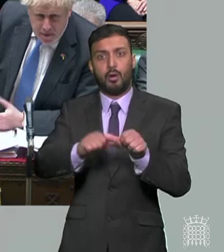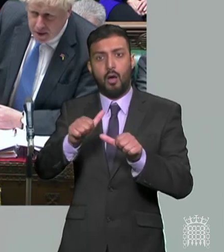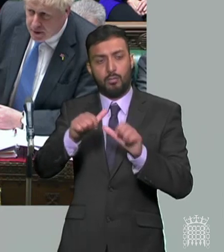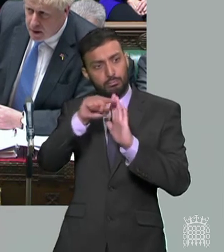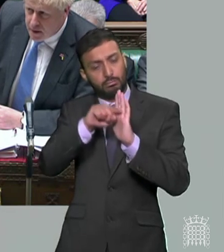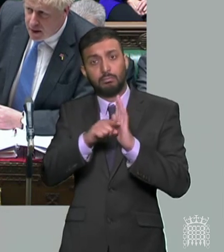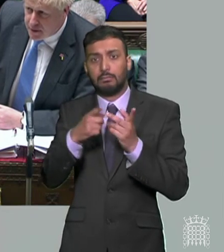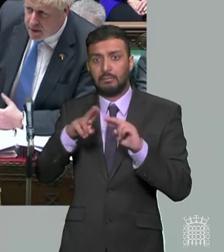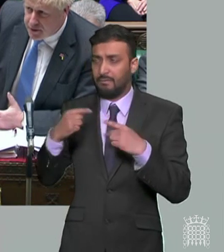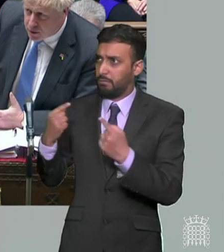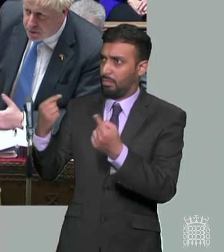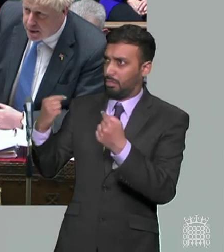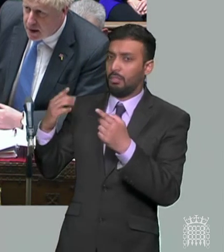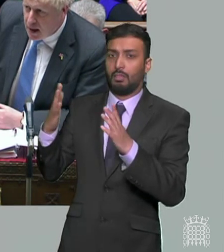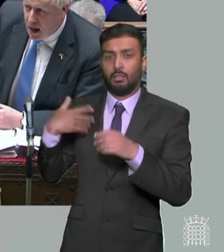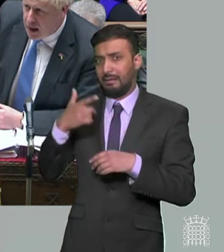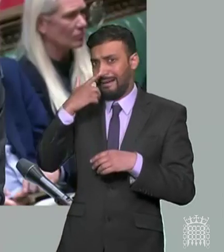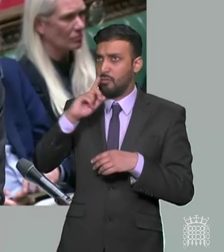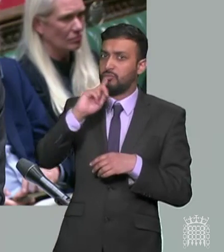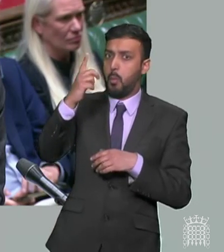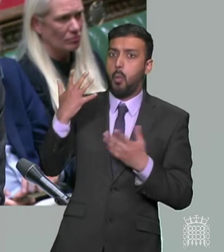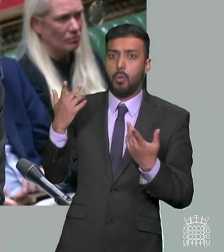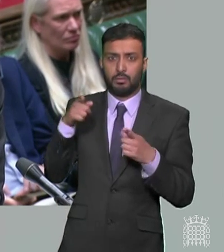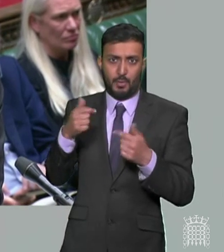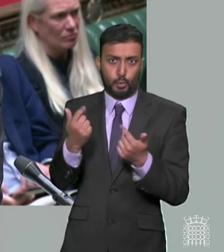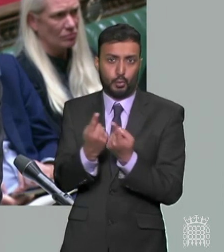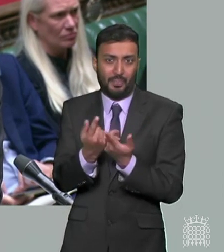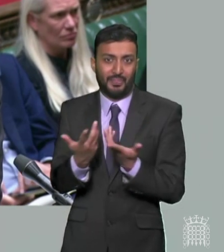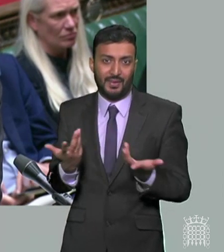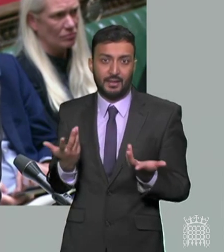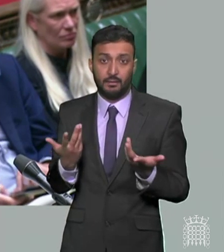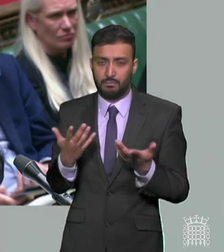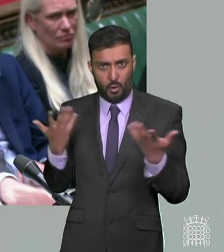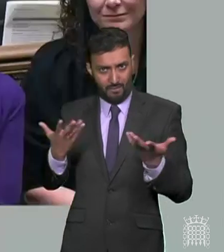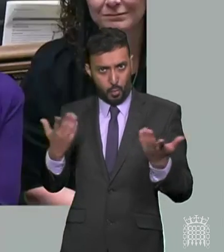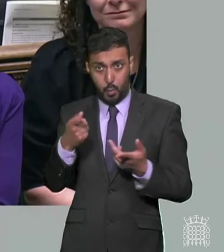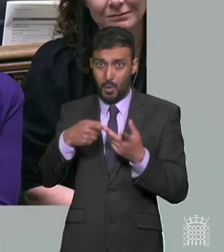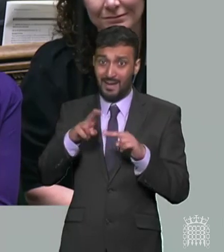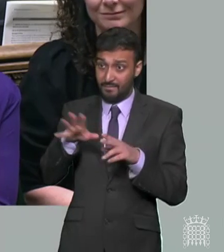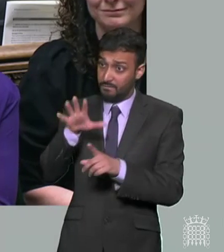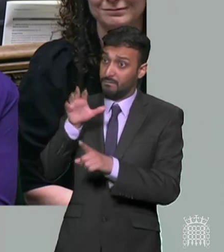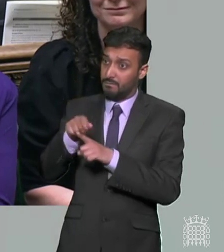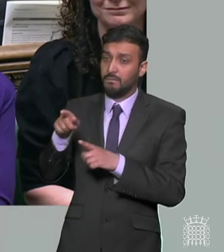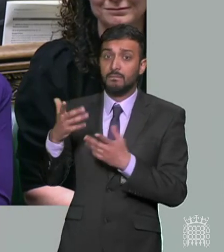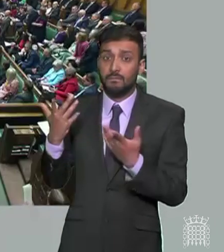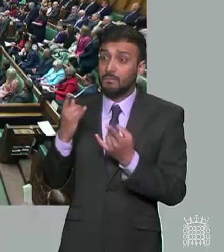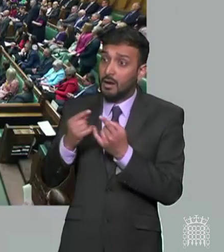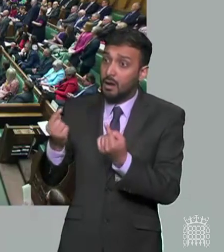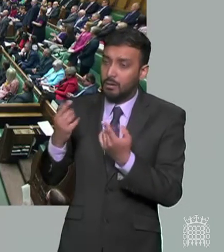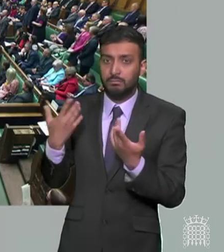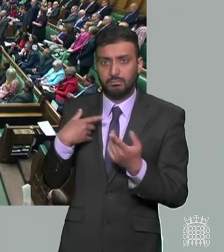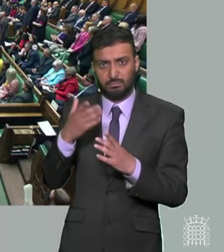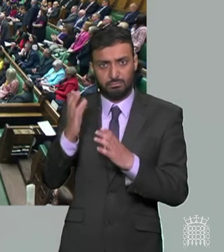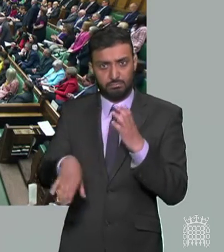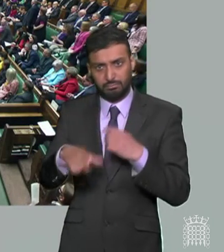I think that that is a good thing, and of course sexual harassment is grounds for dismissal.